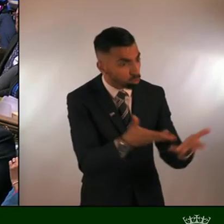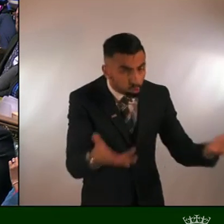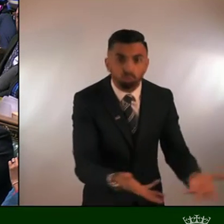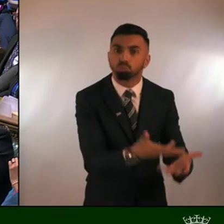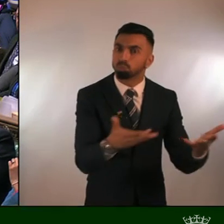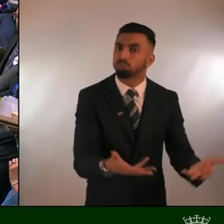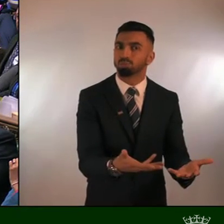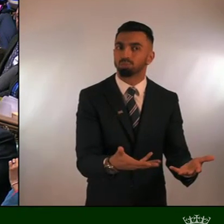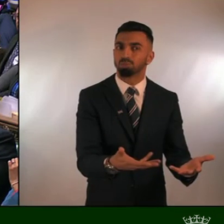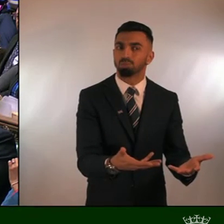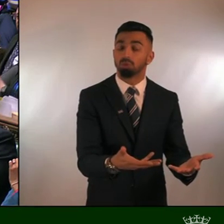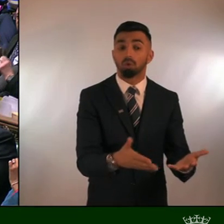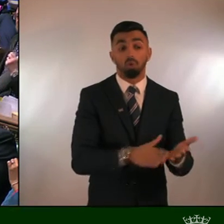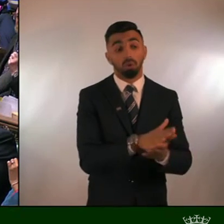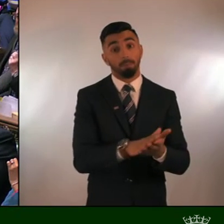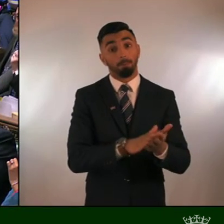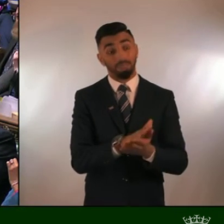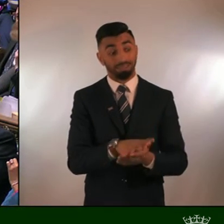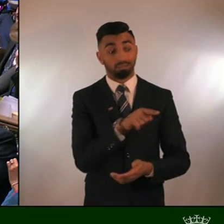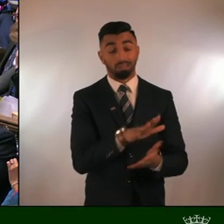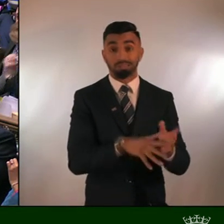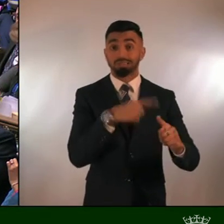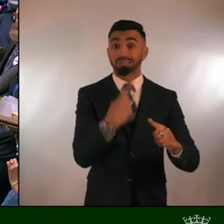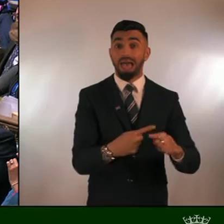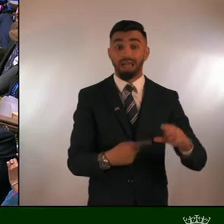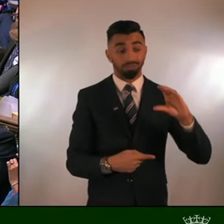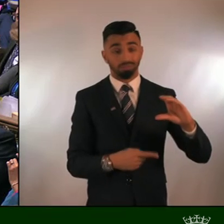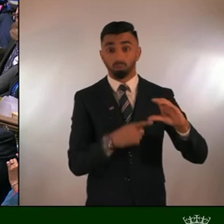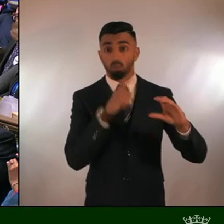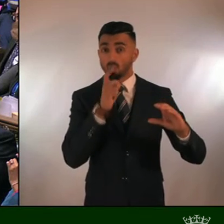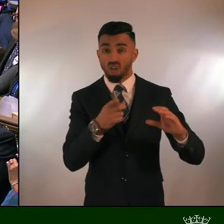So I have decided not to fully abolish entrepreneurs’ relief today.